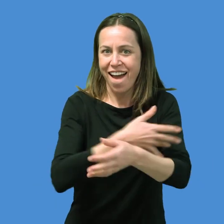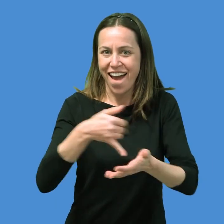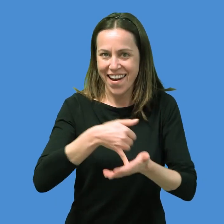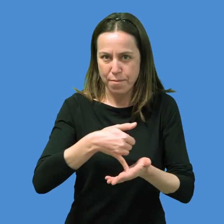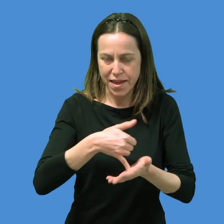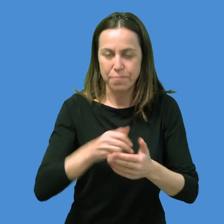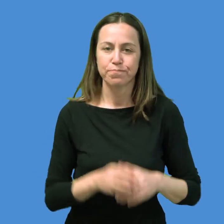debil